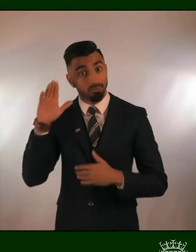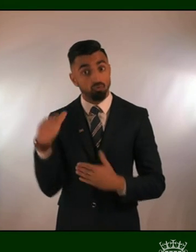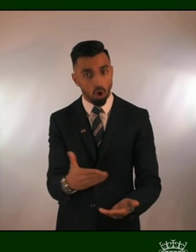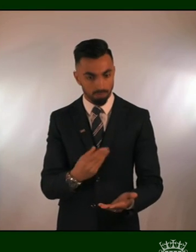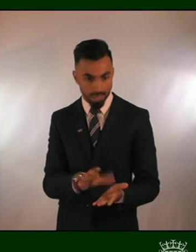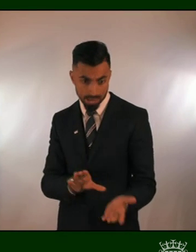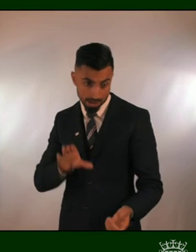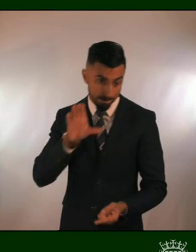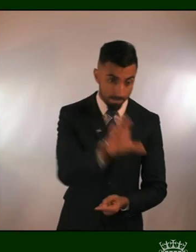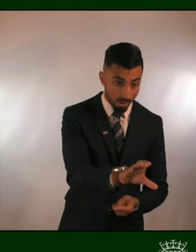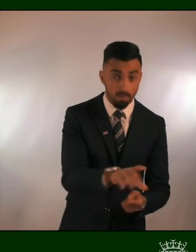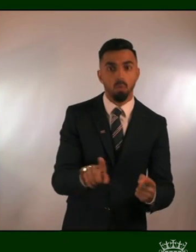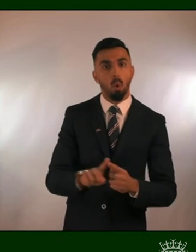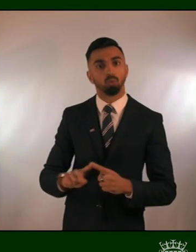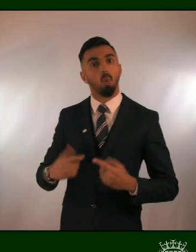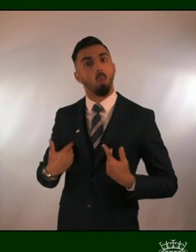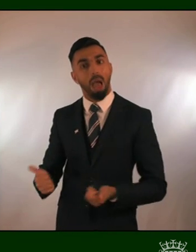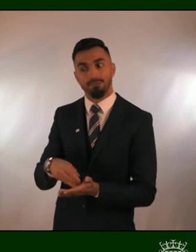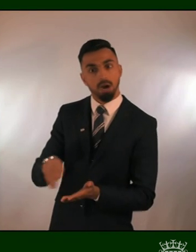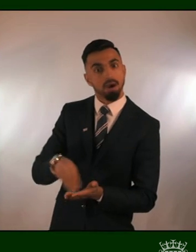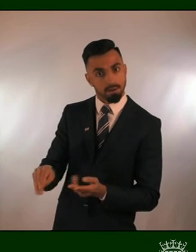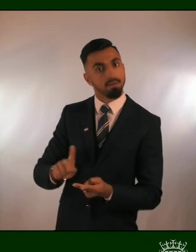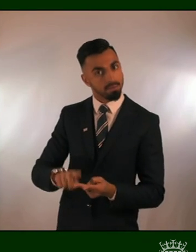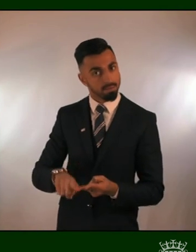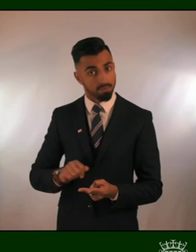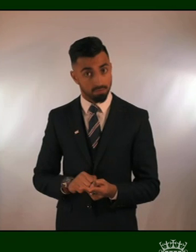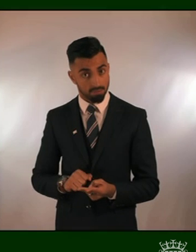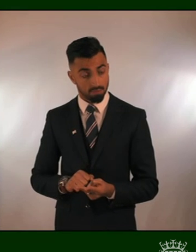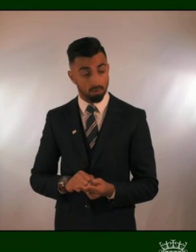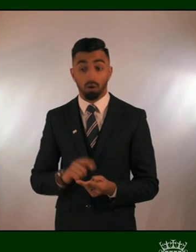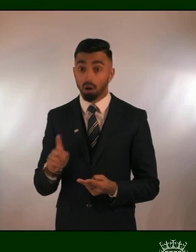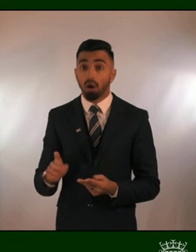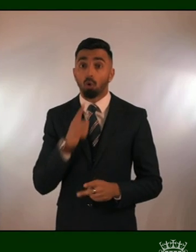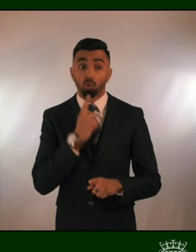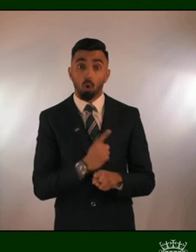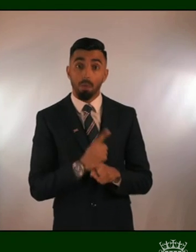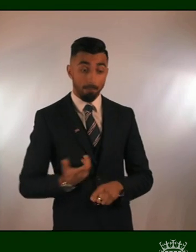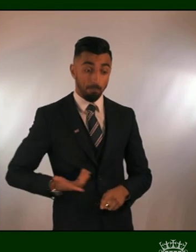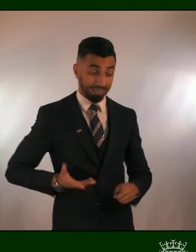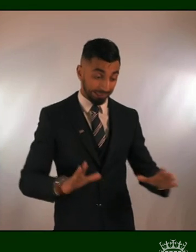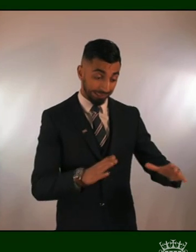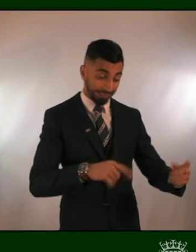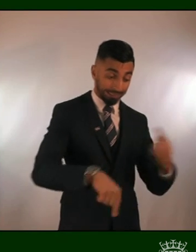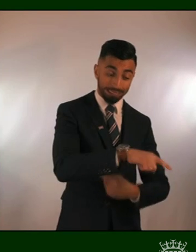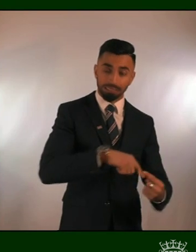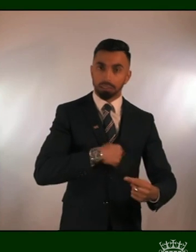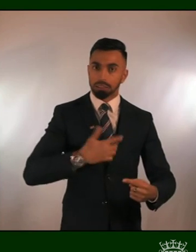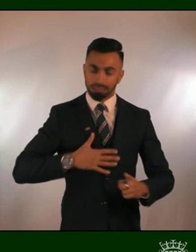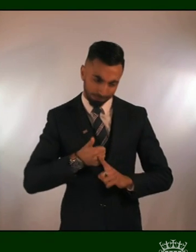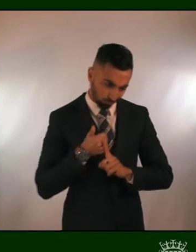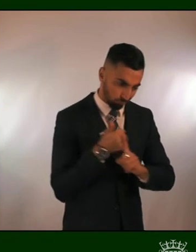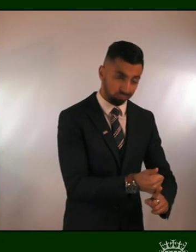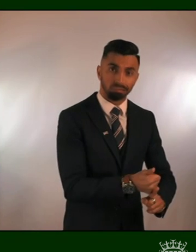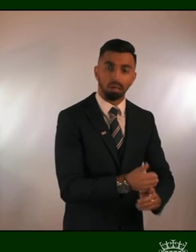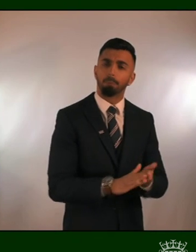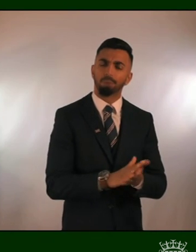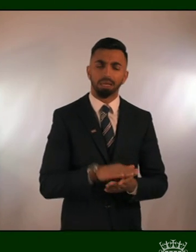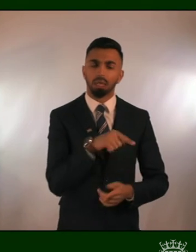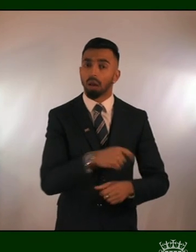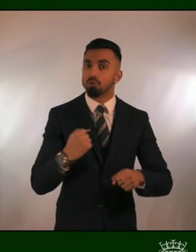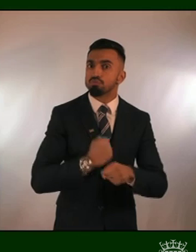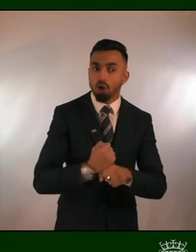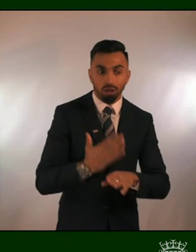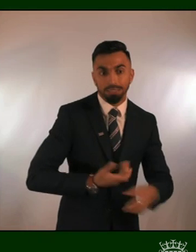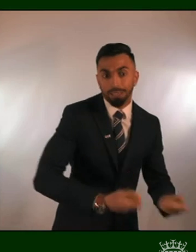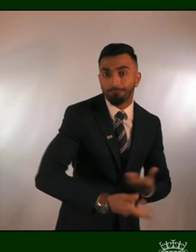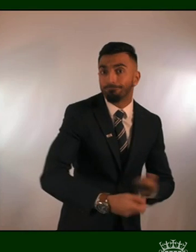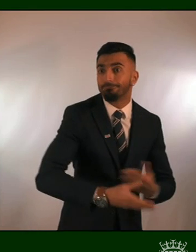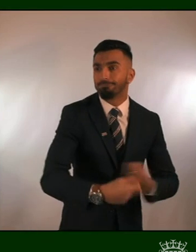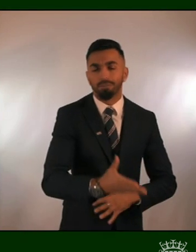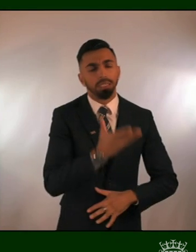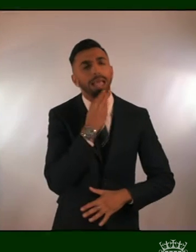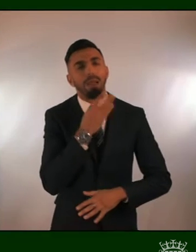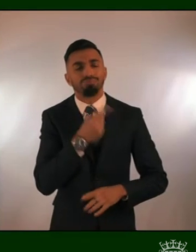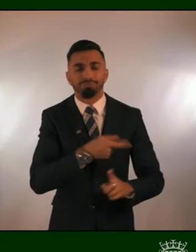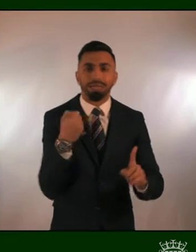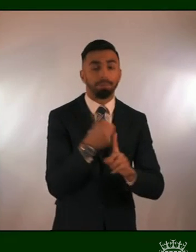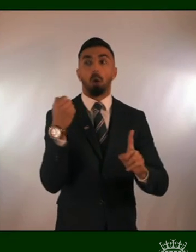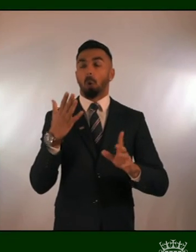On the supply side, the right response is to provide a bridge for businesses to ensure that what is a temporary impact on our productive capacity does not become permanent.